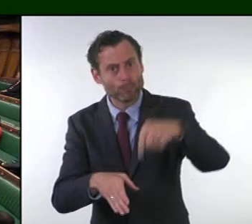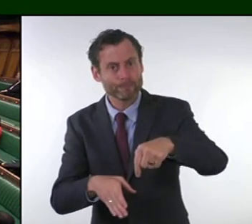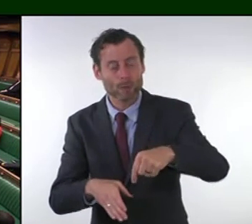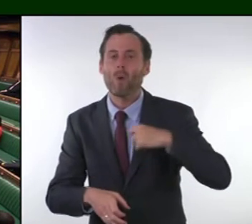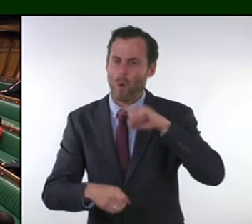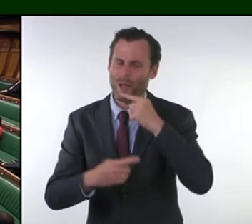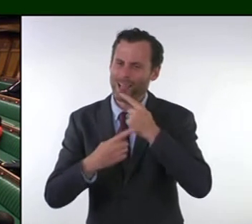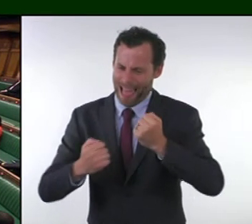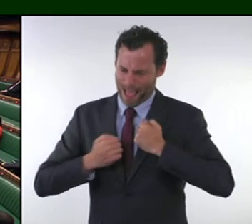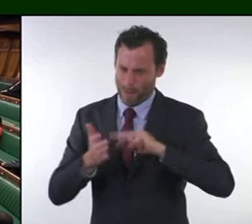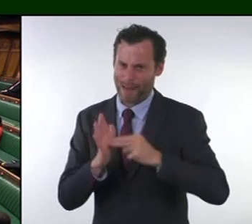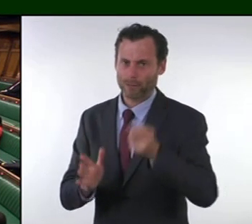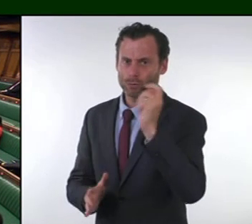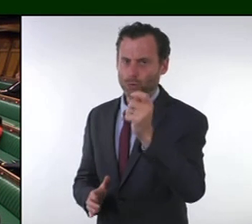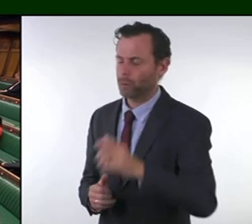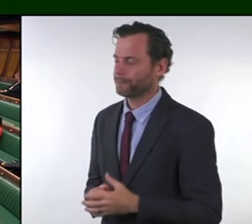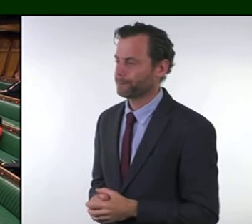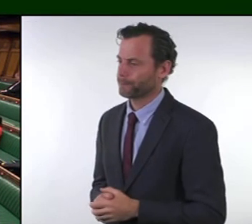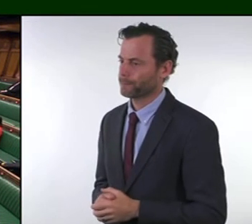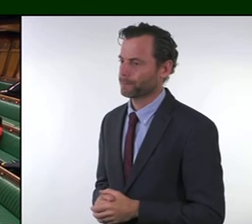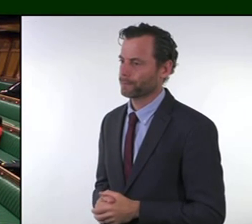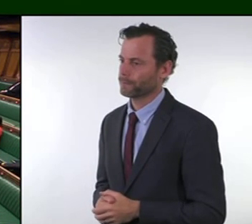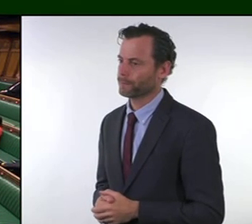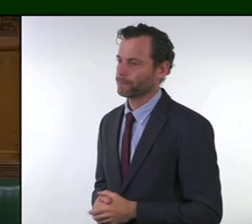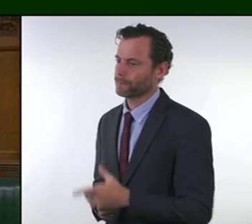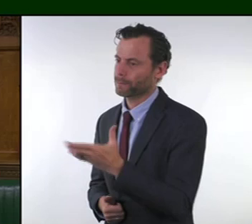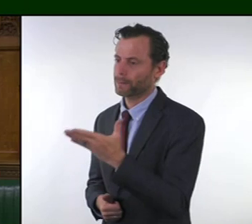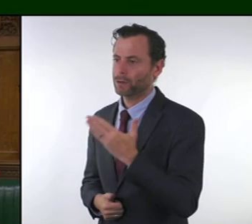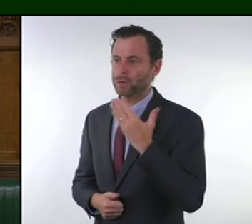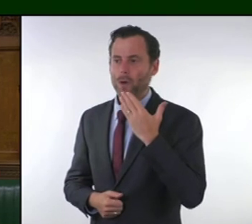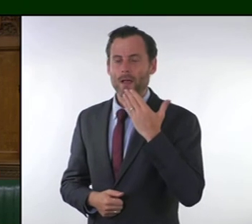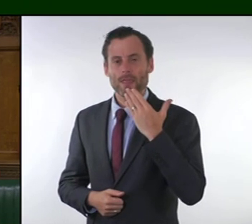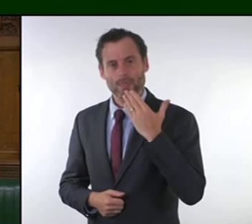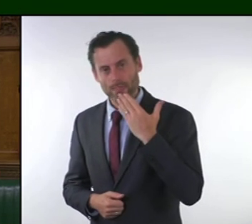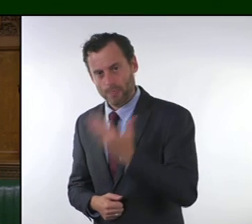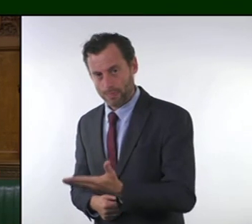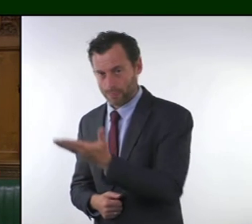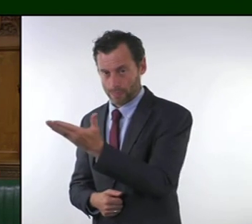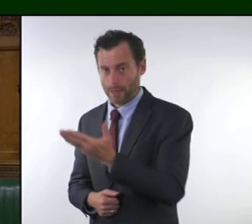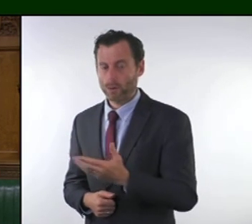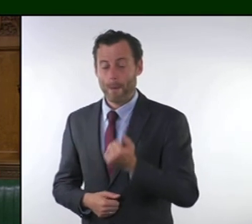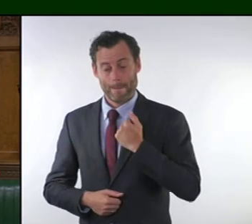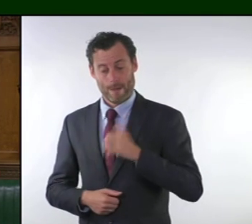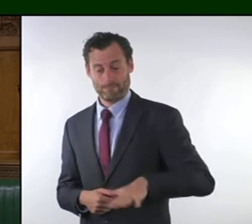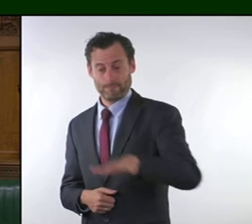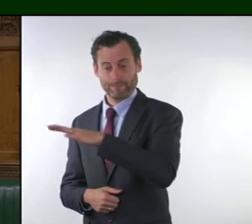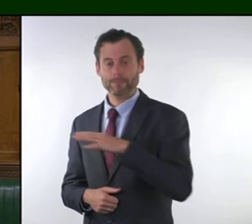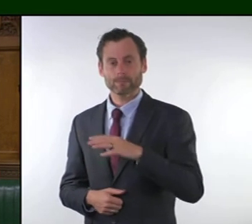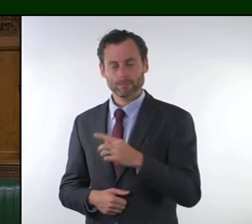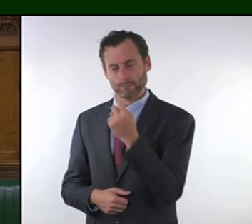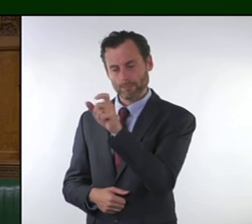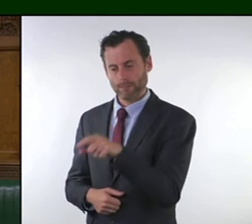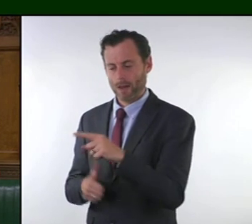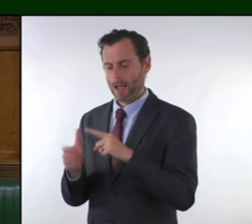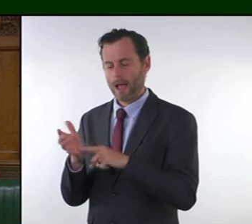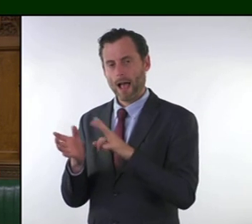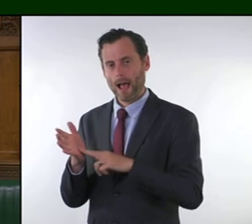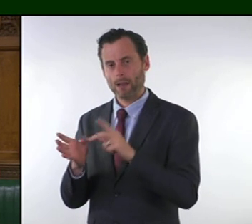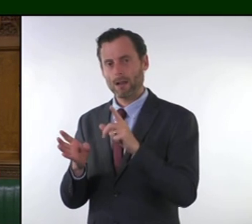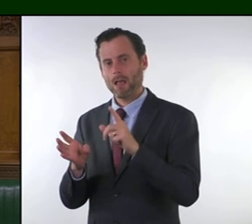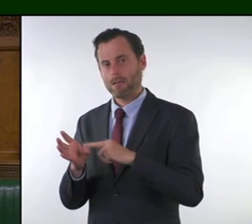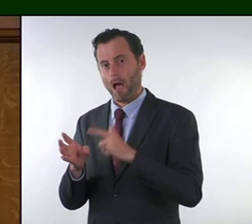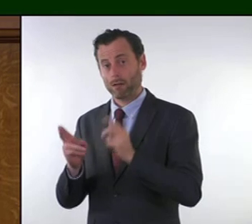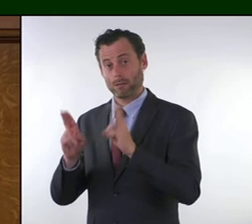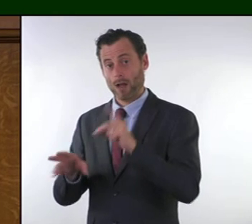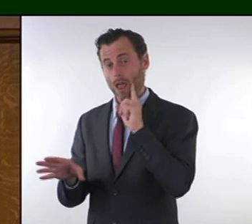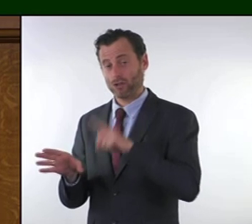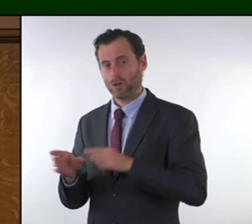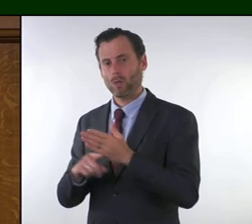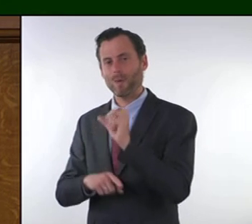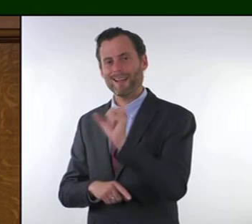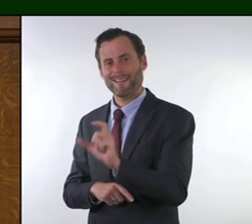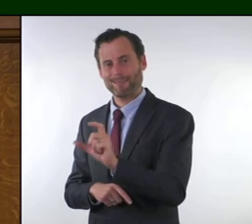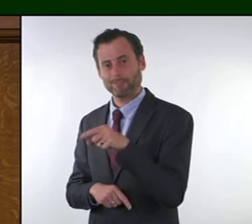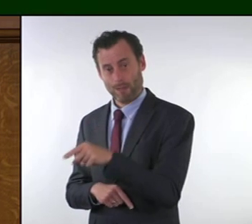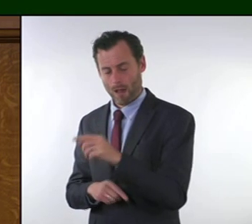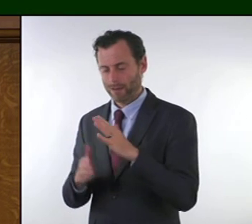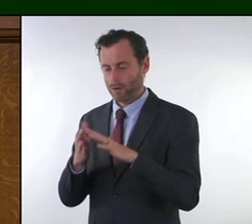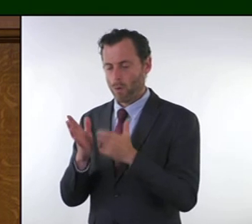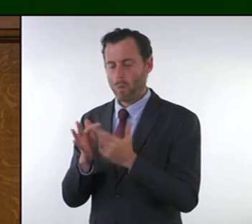My well-known and much loved constituent Alan Young died of cancer last year, having been cared for at Myton Hospice in Warwick.